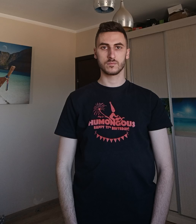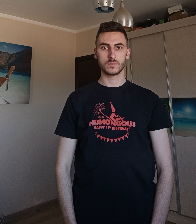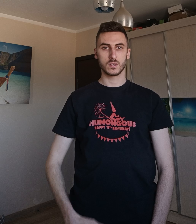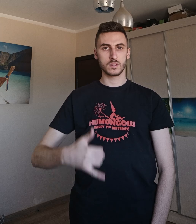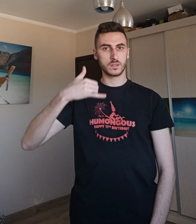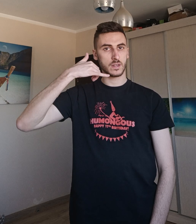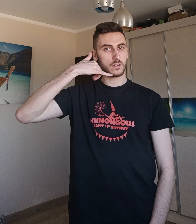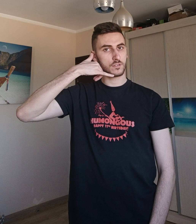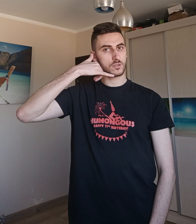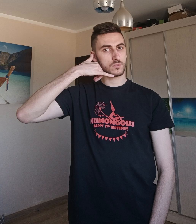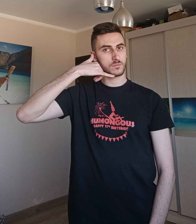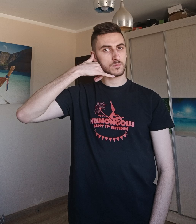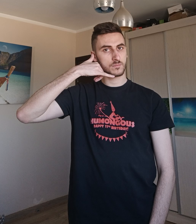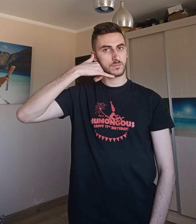טלפון